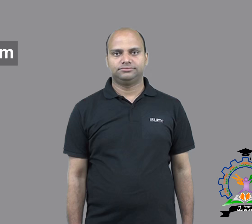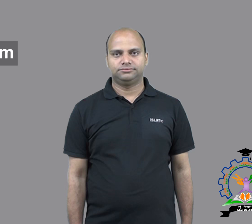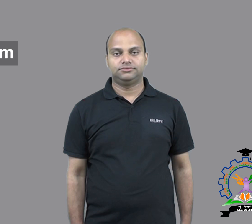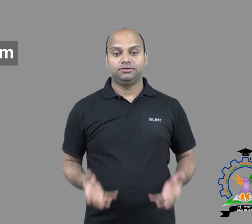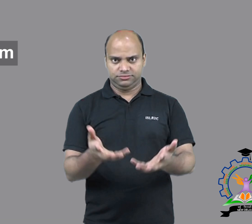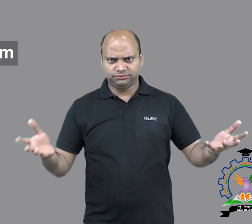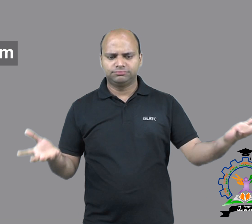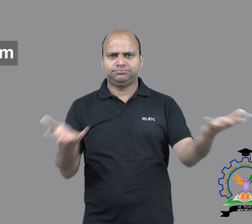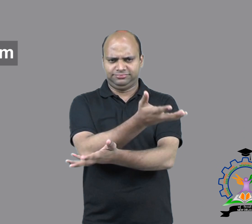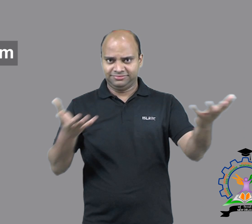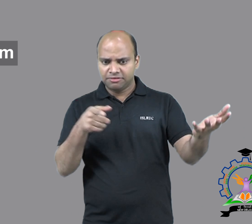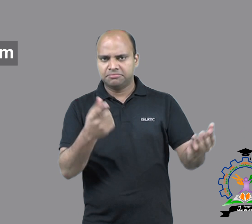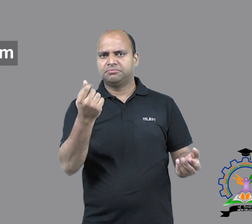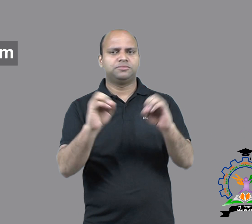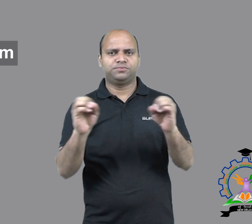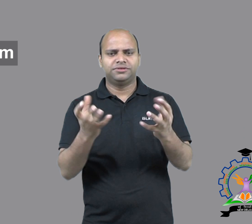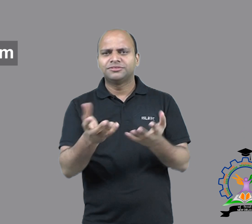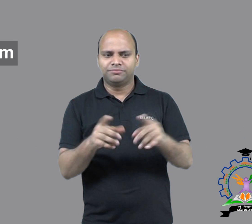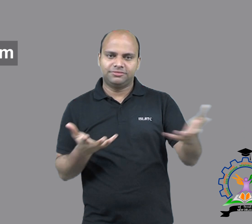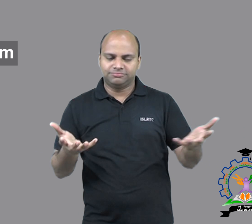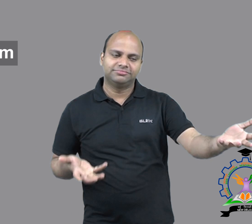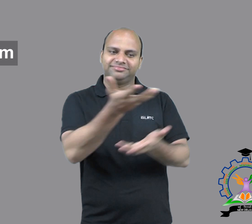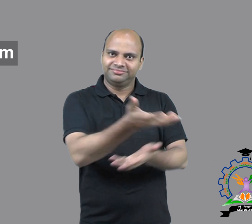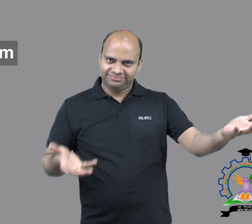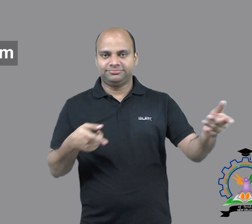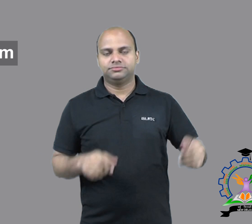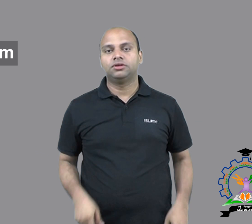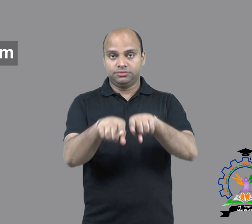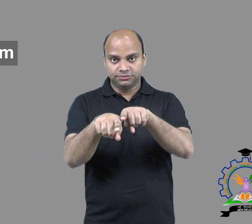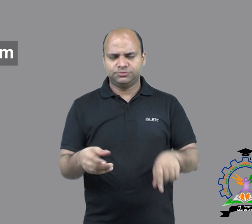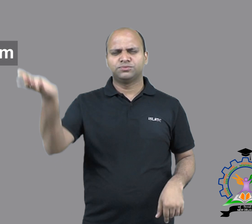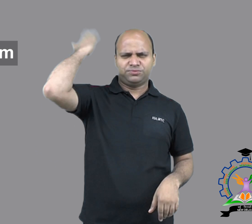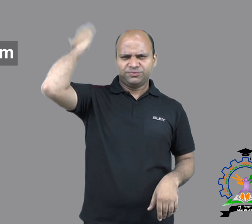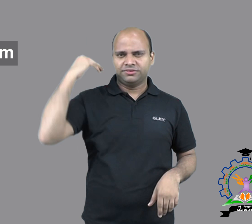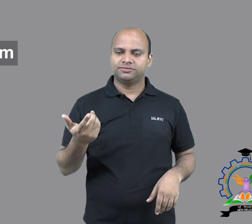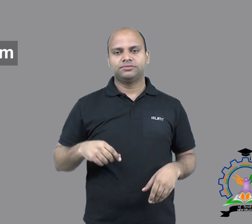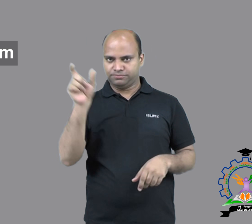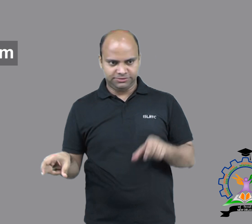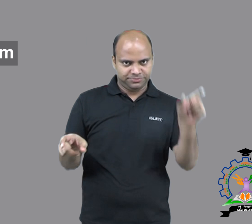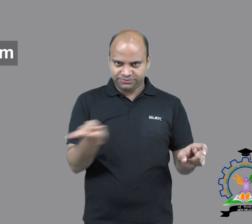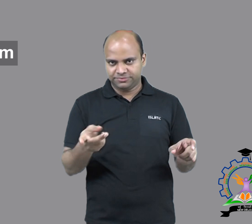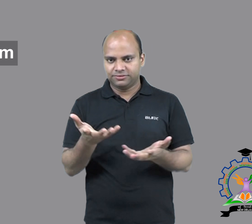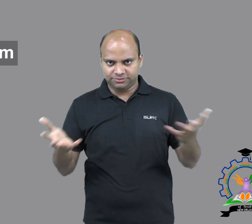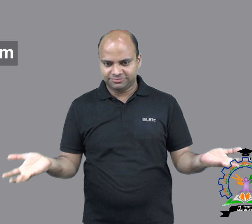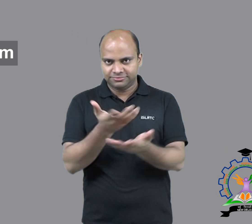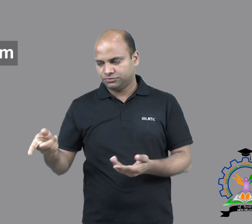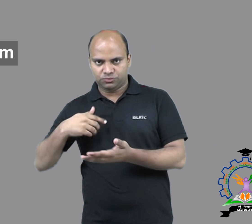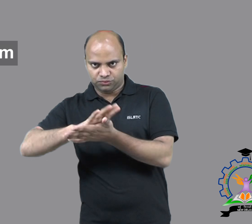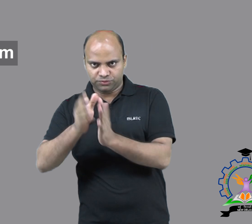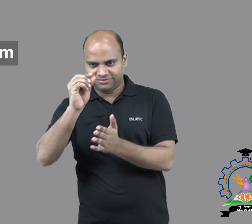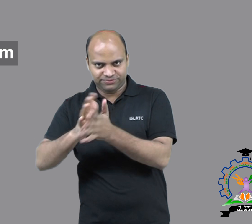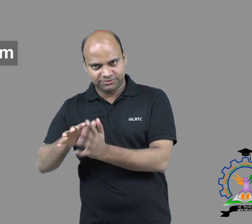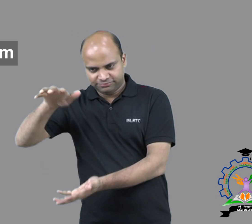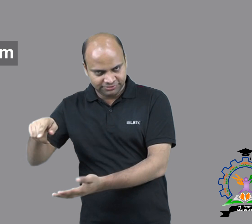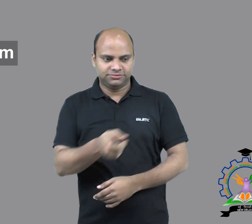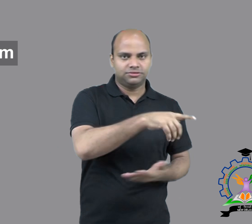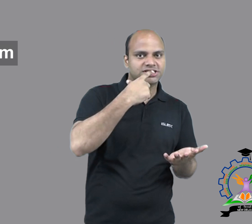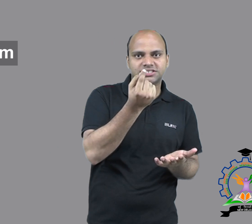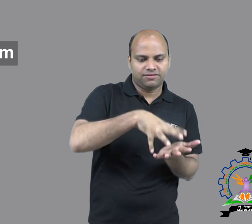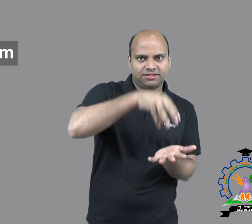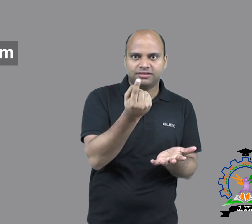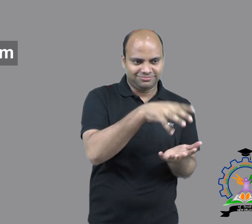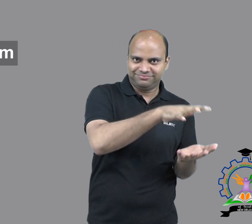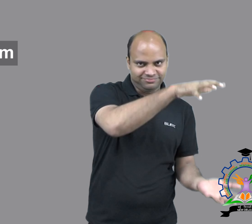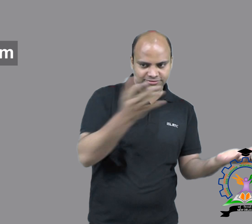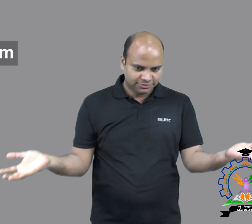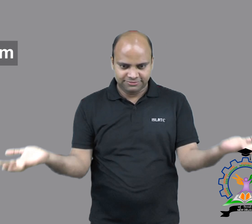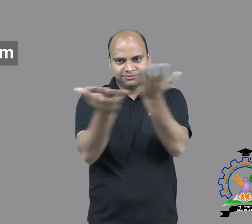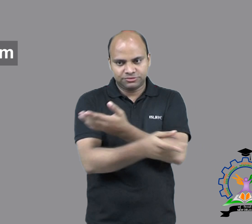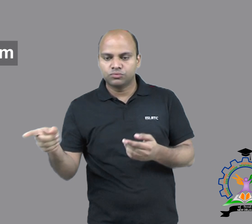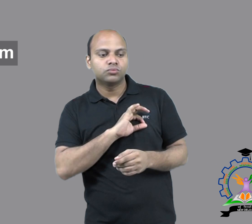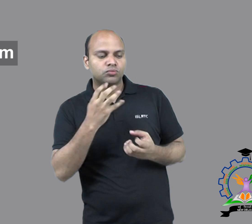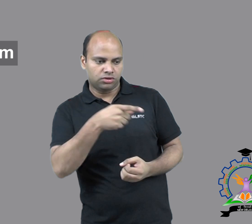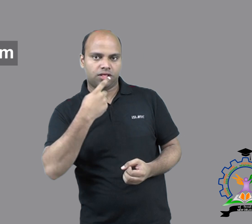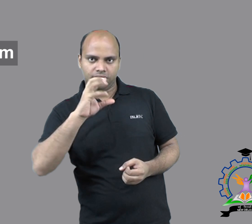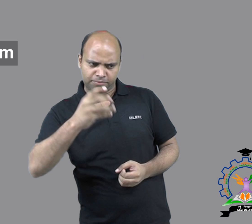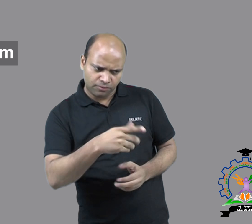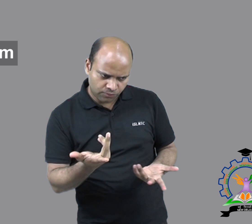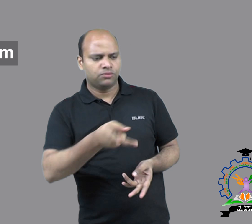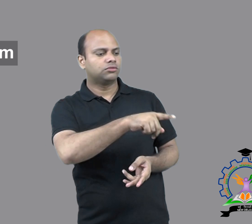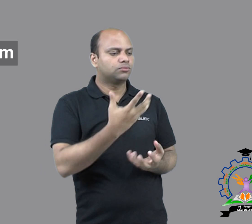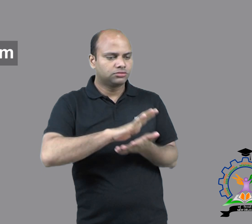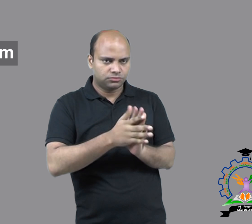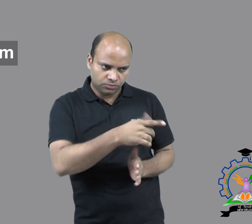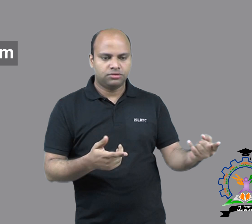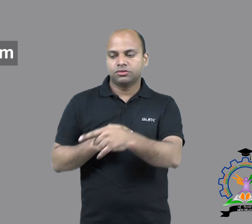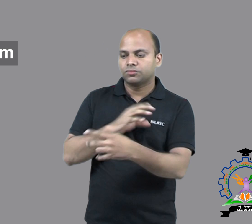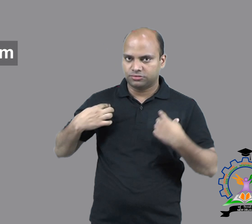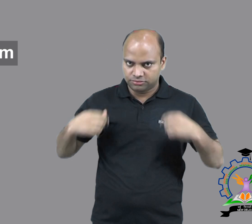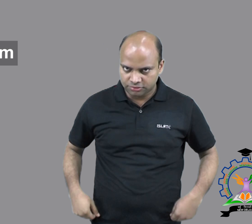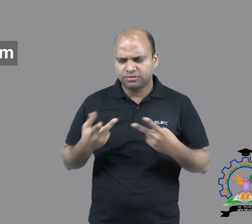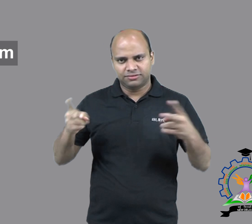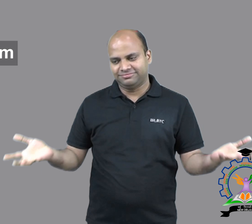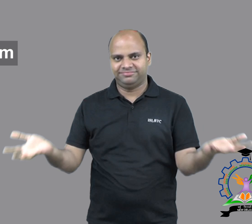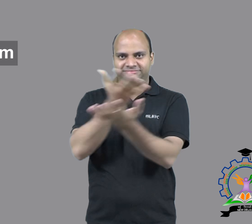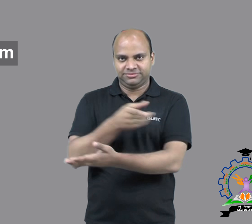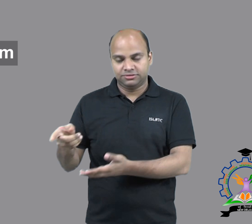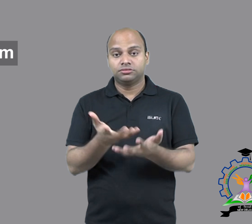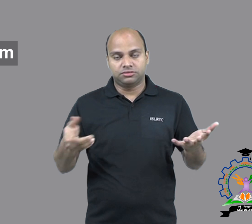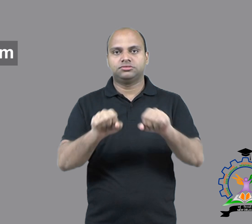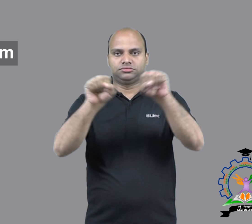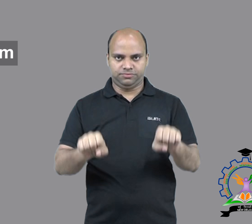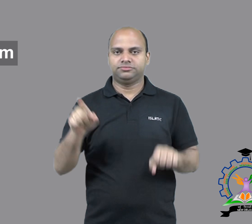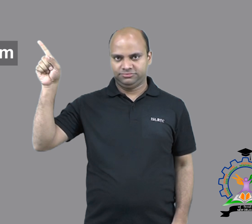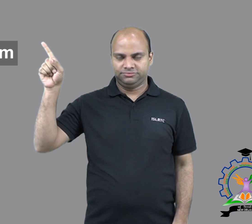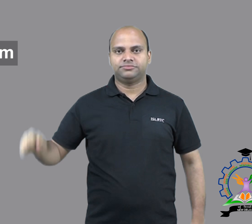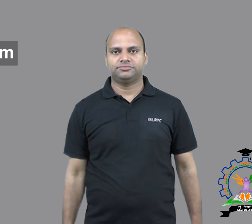Barter system